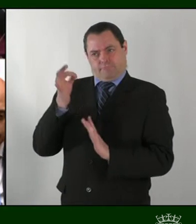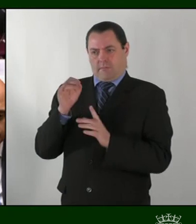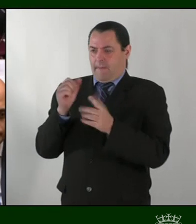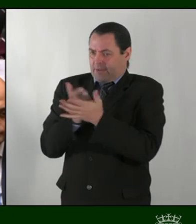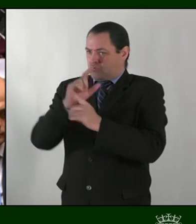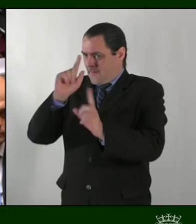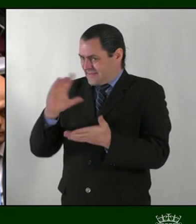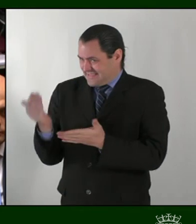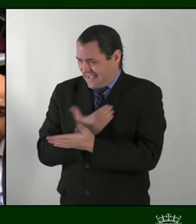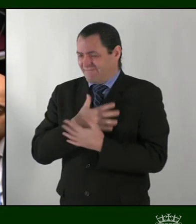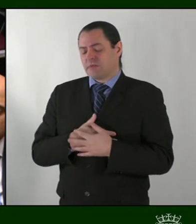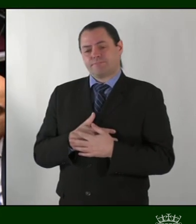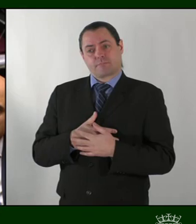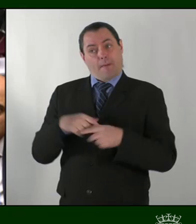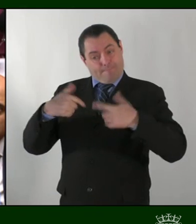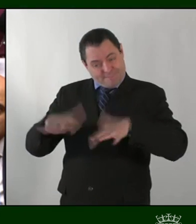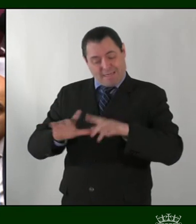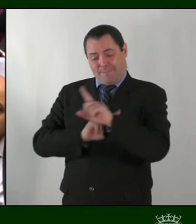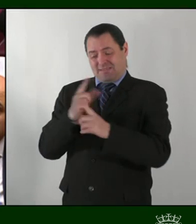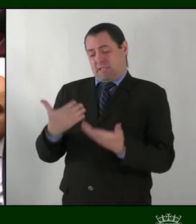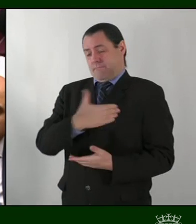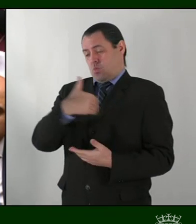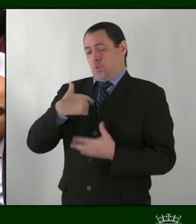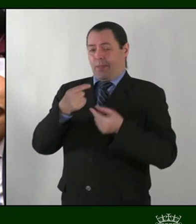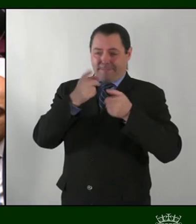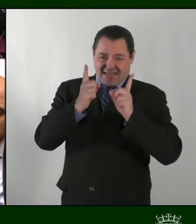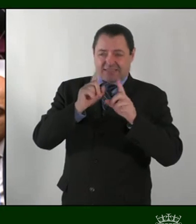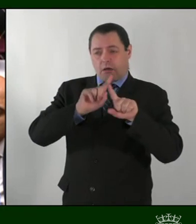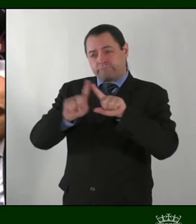This morning, I had meetings with ministerial colleagues and others.